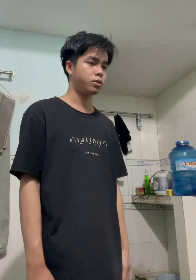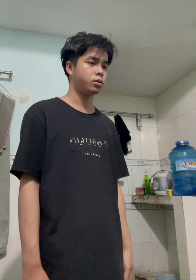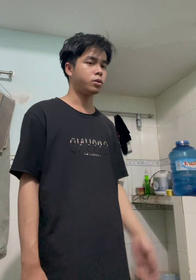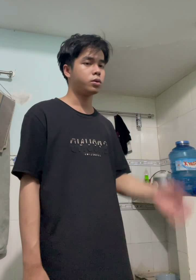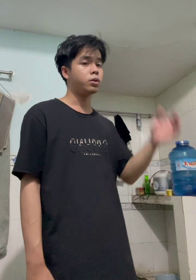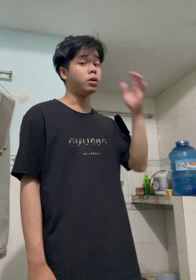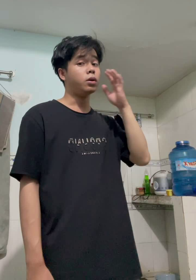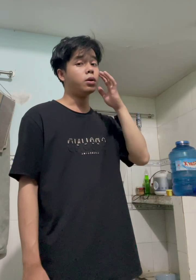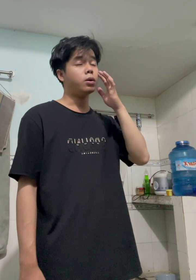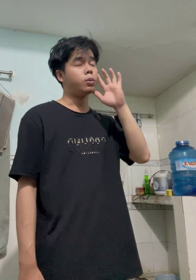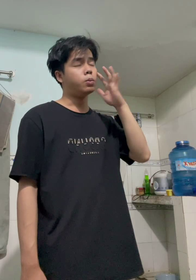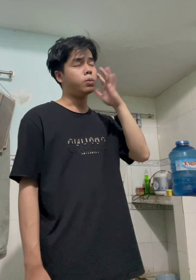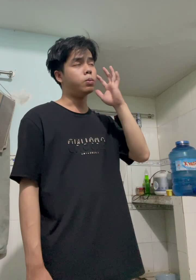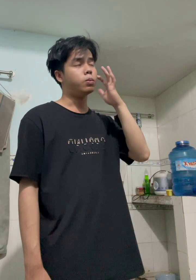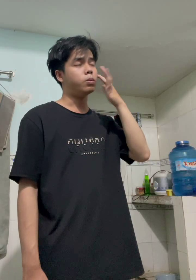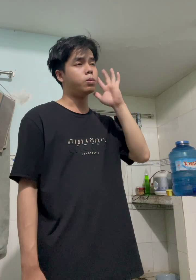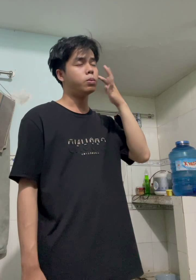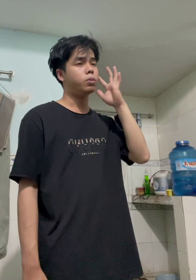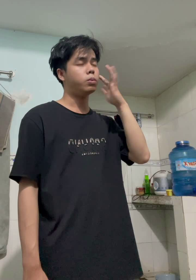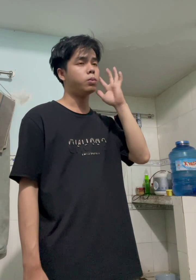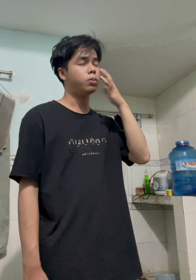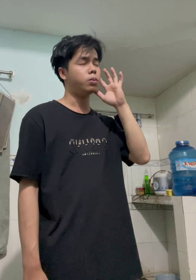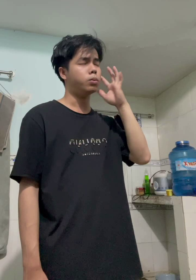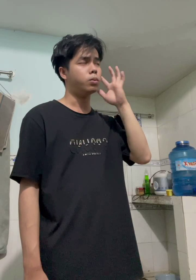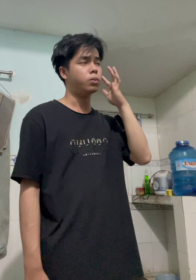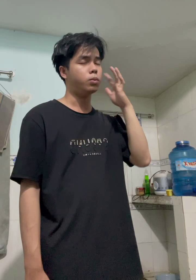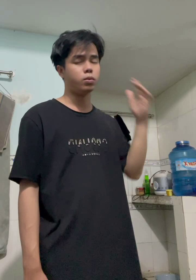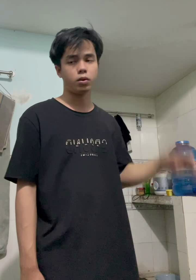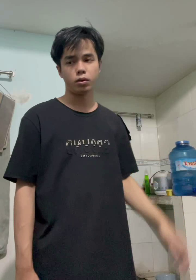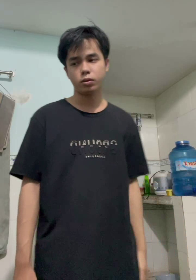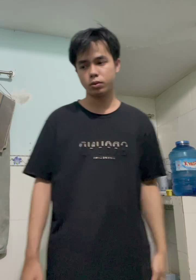kinh tom